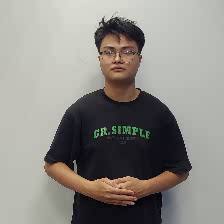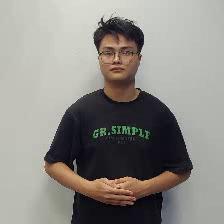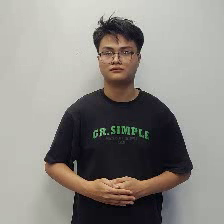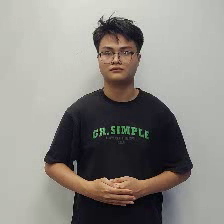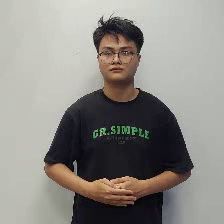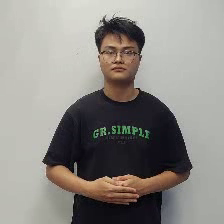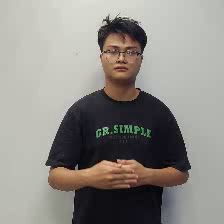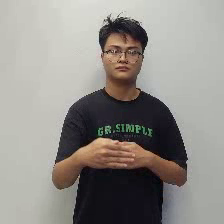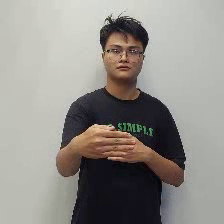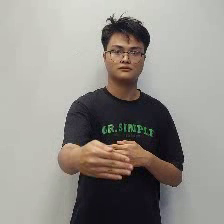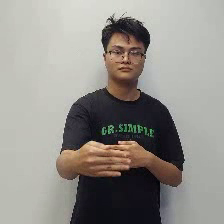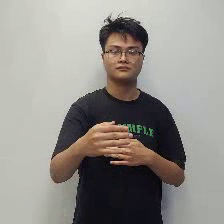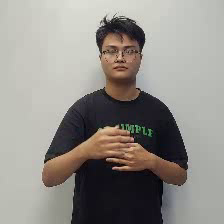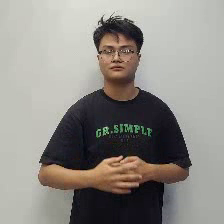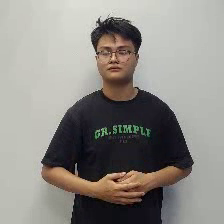Xa